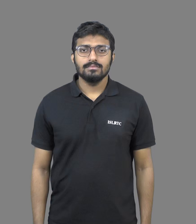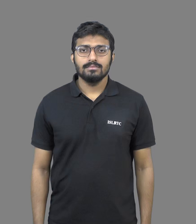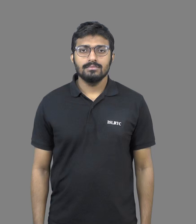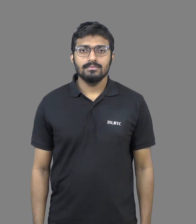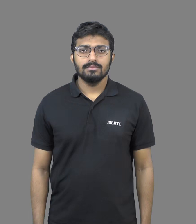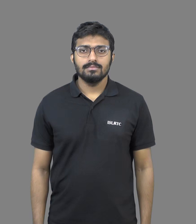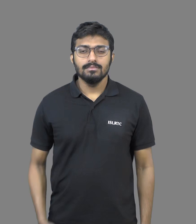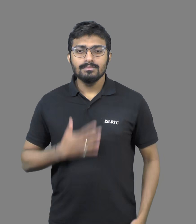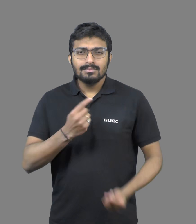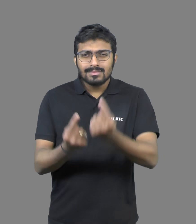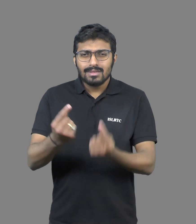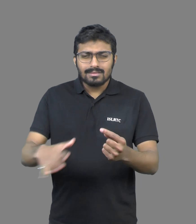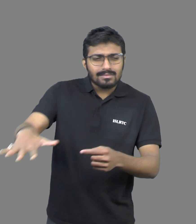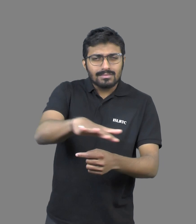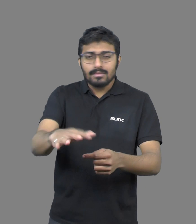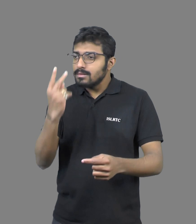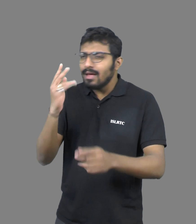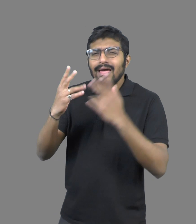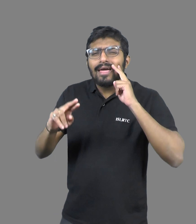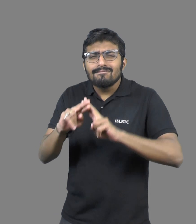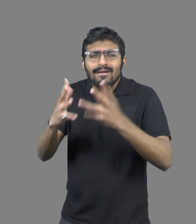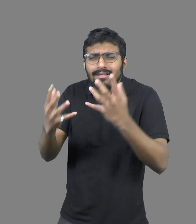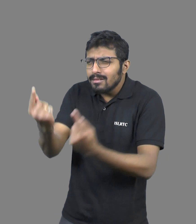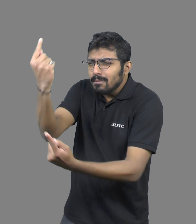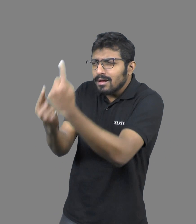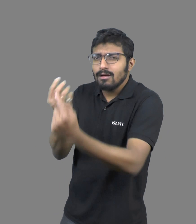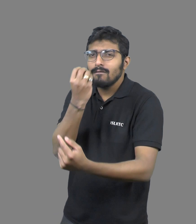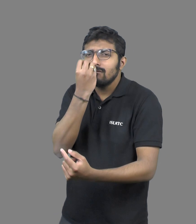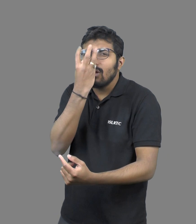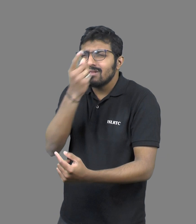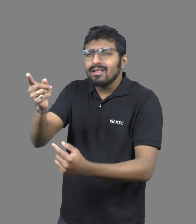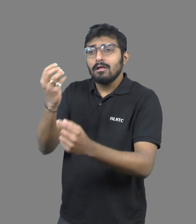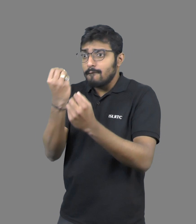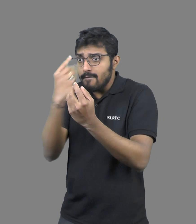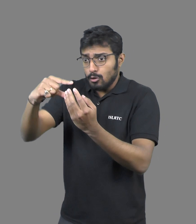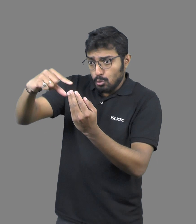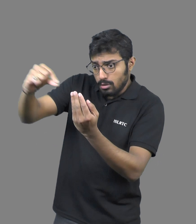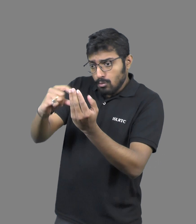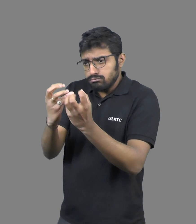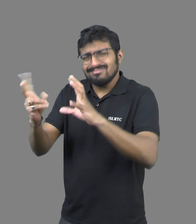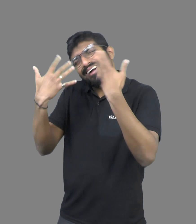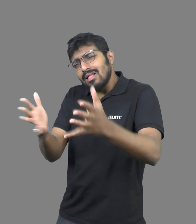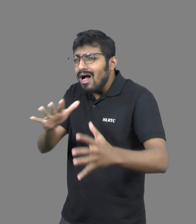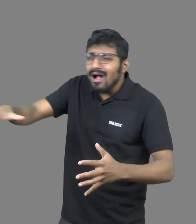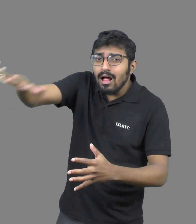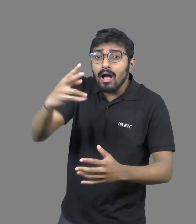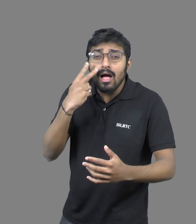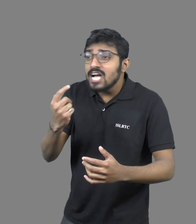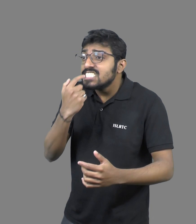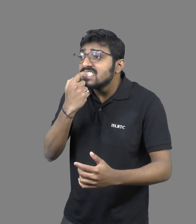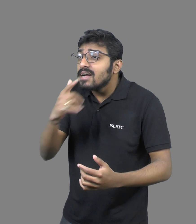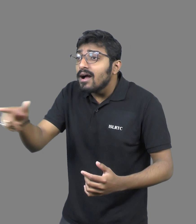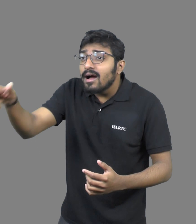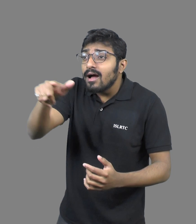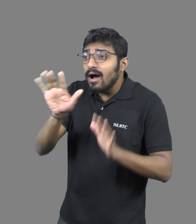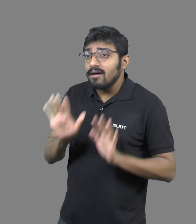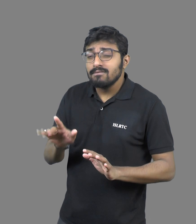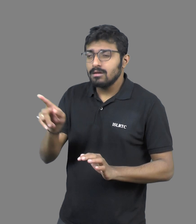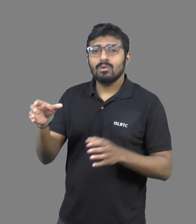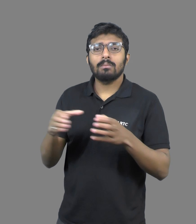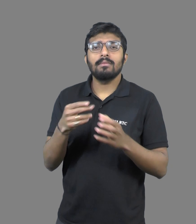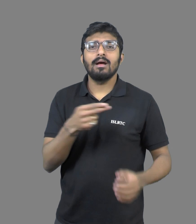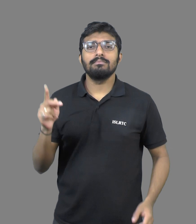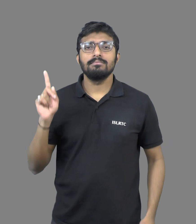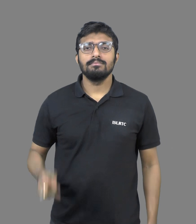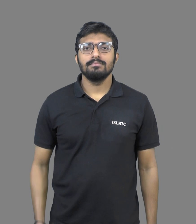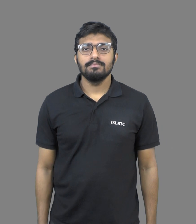White Flowered Plants